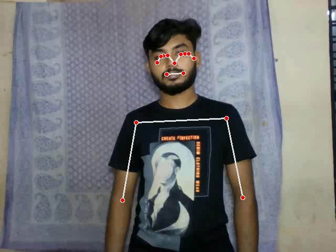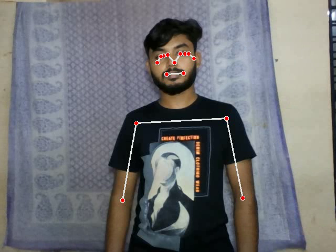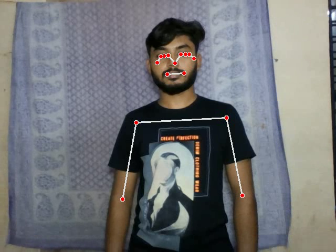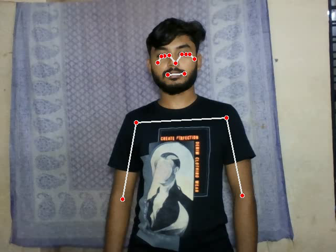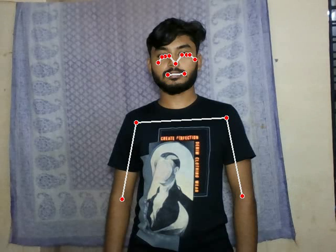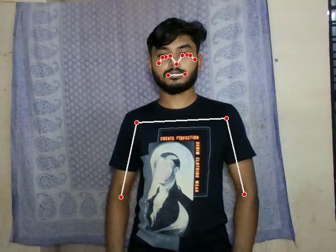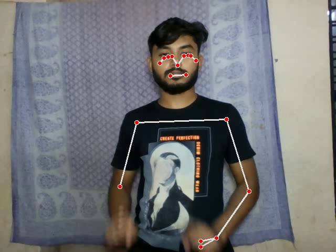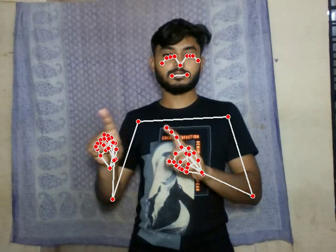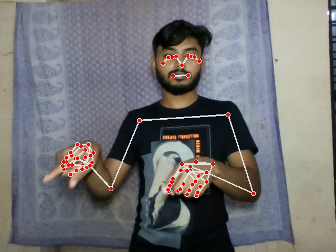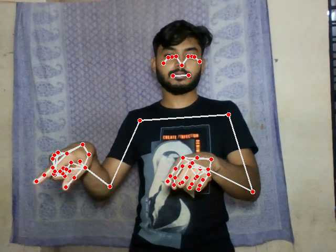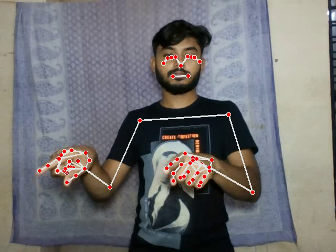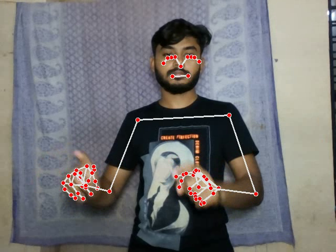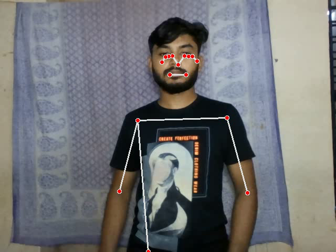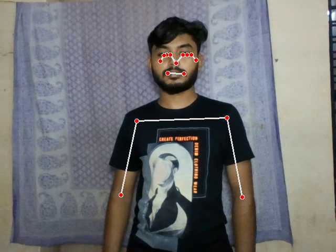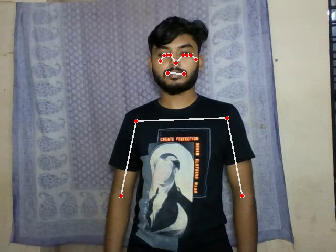go